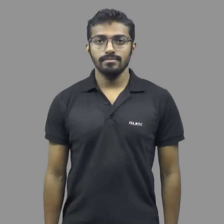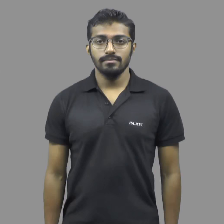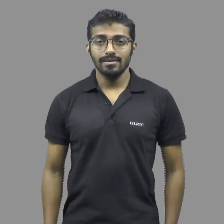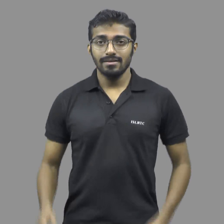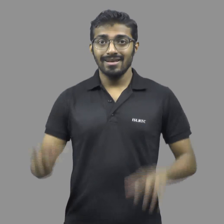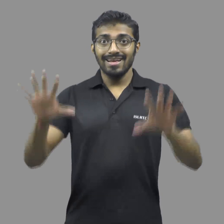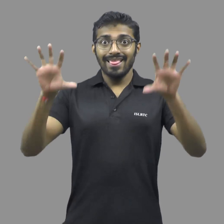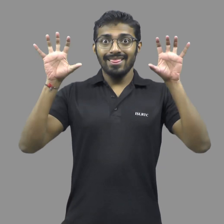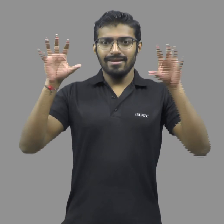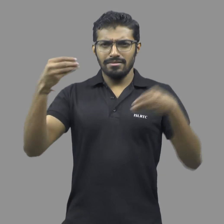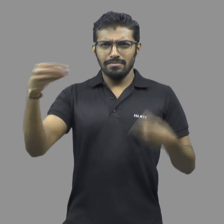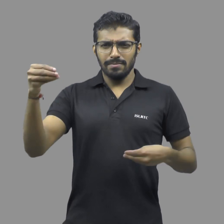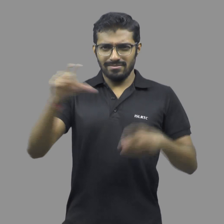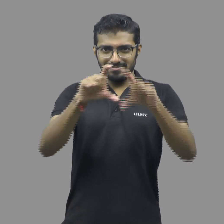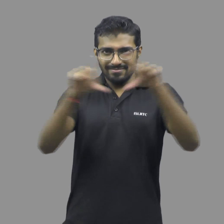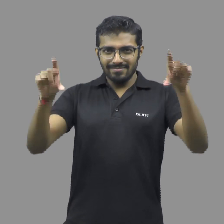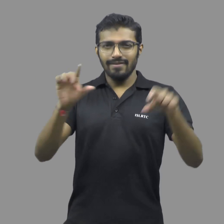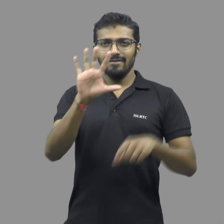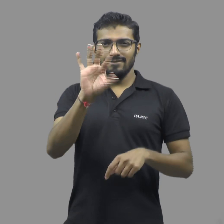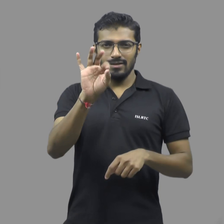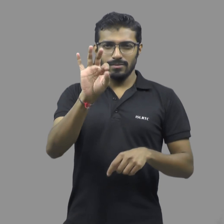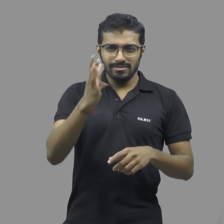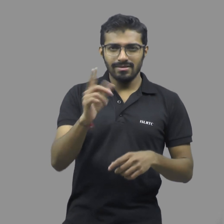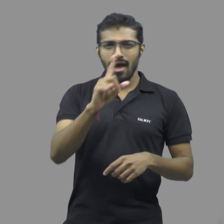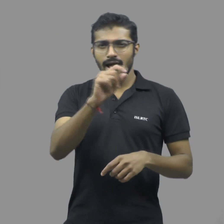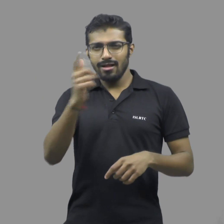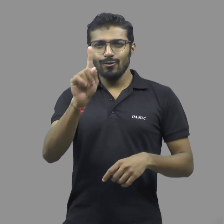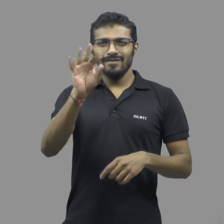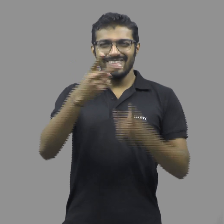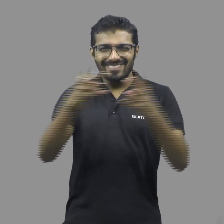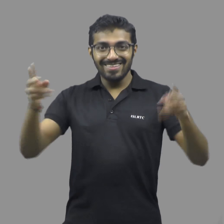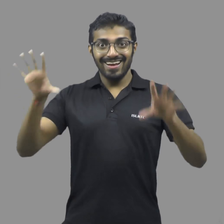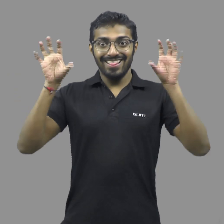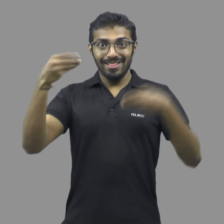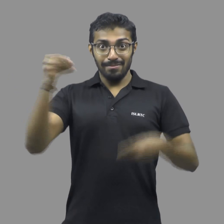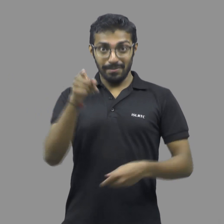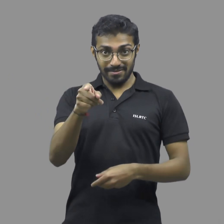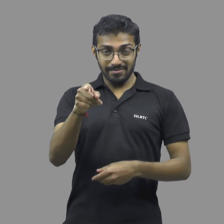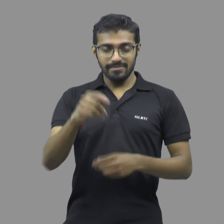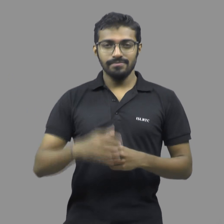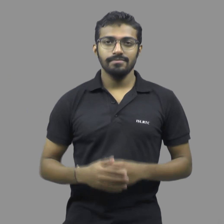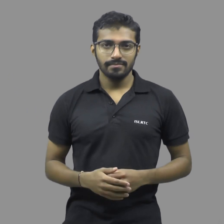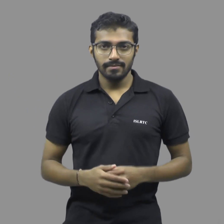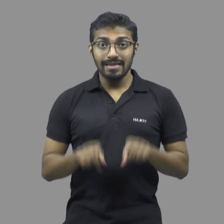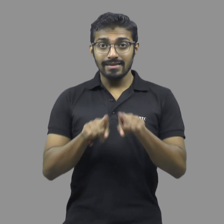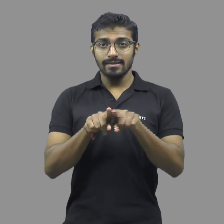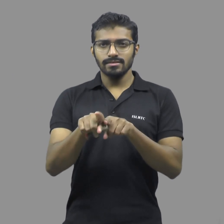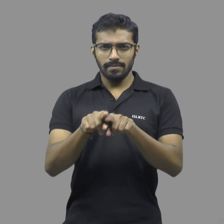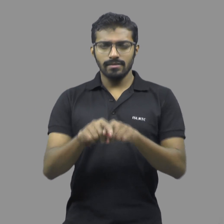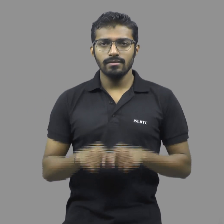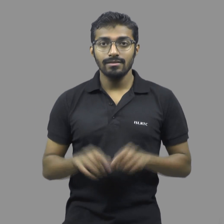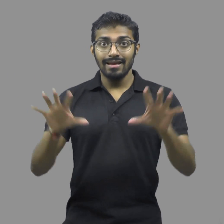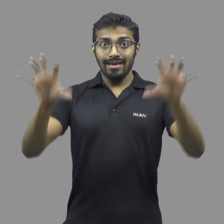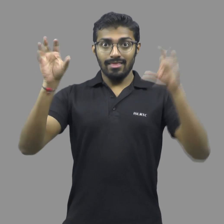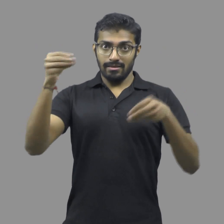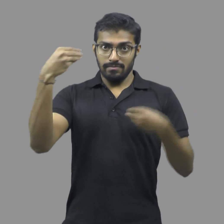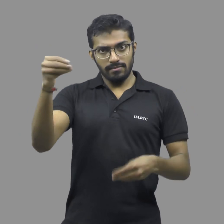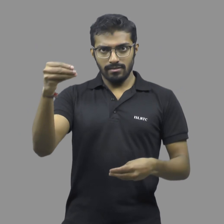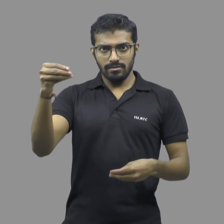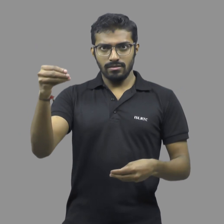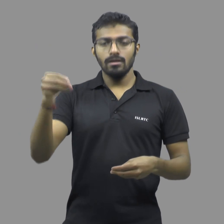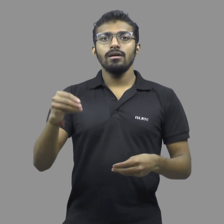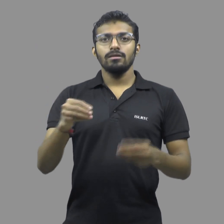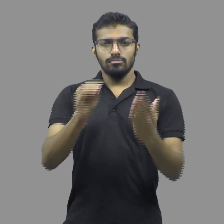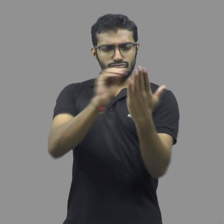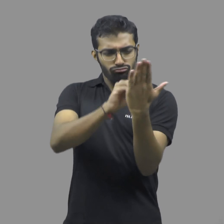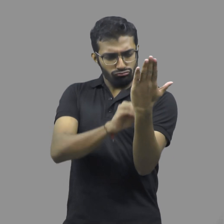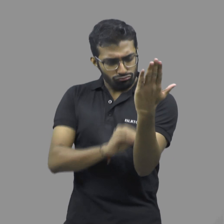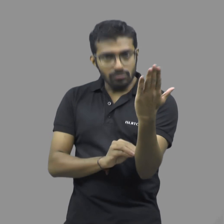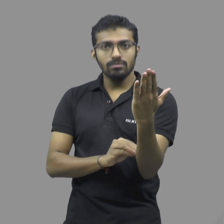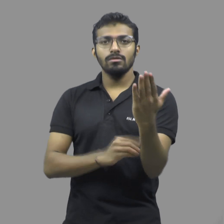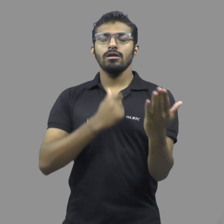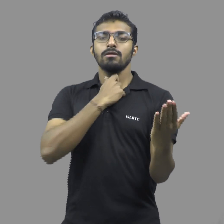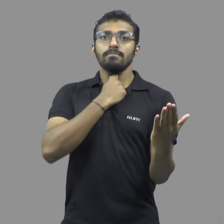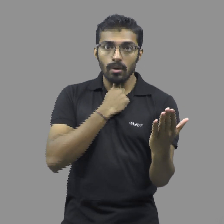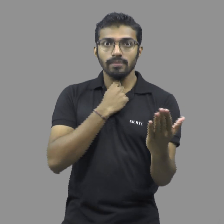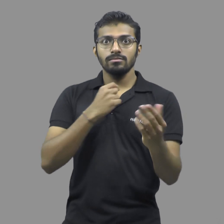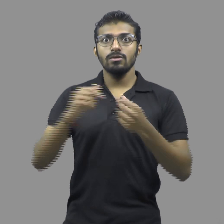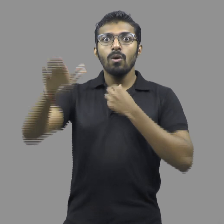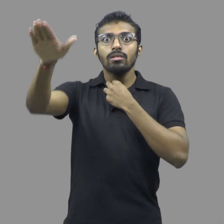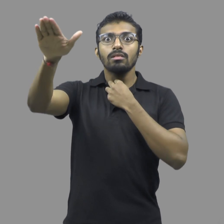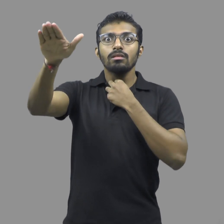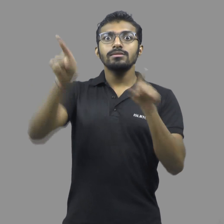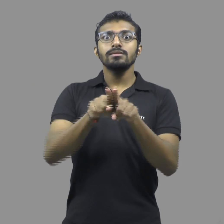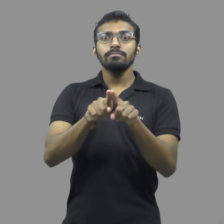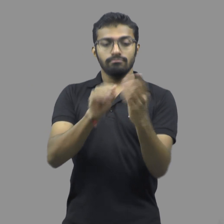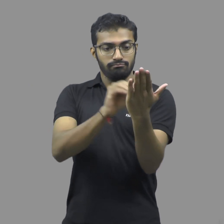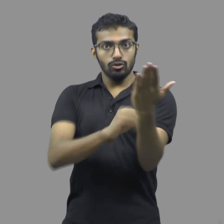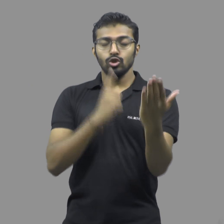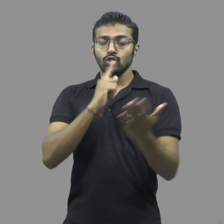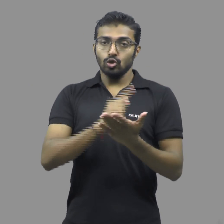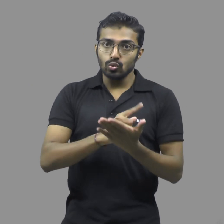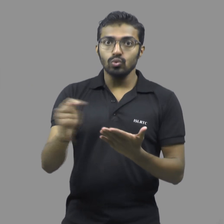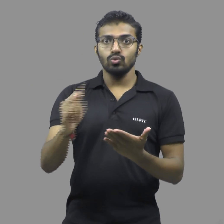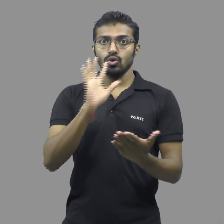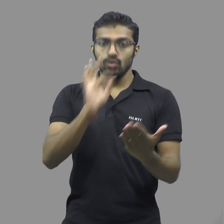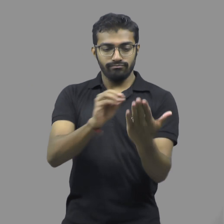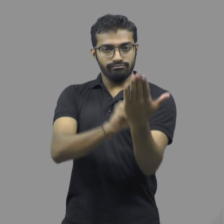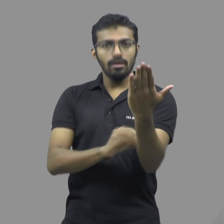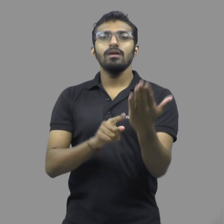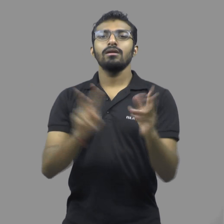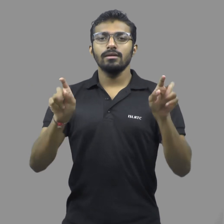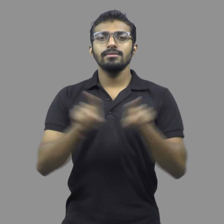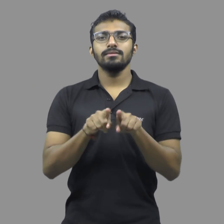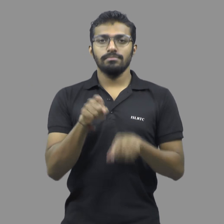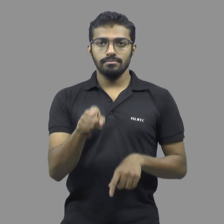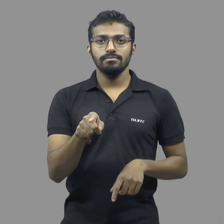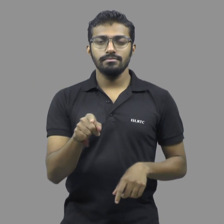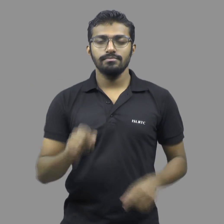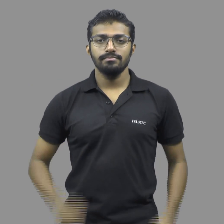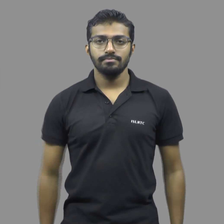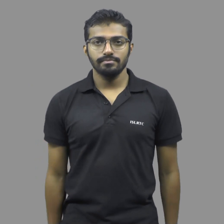Affidavit